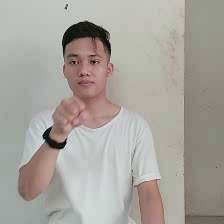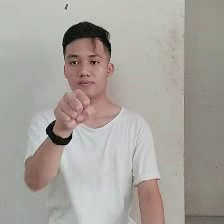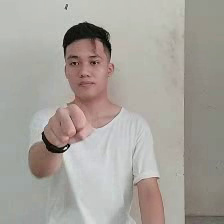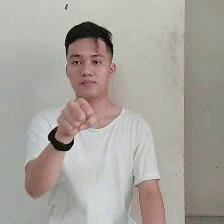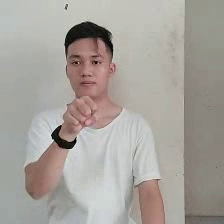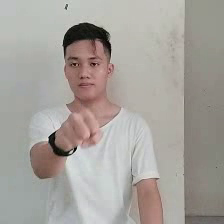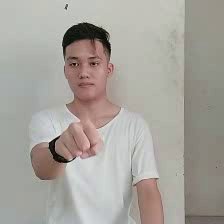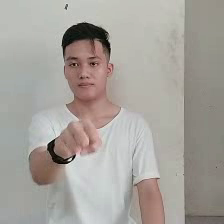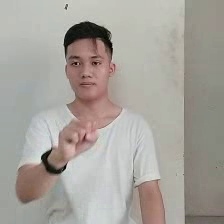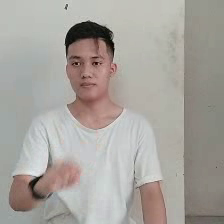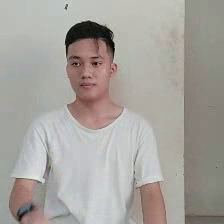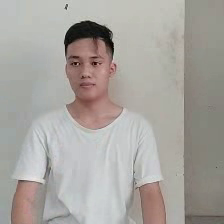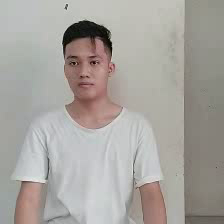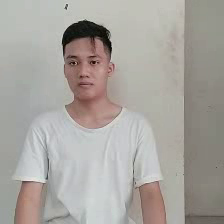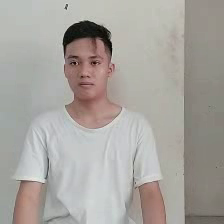Phỏng vấn